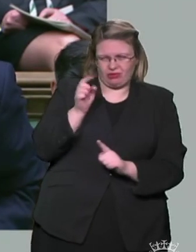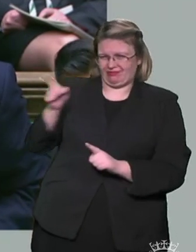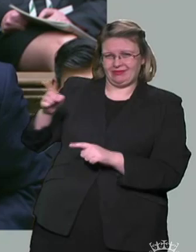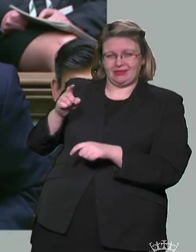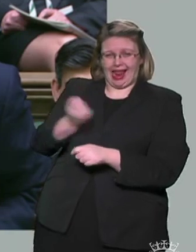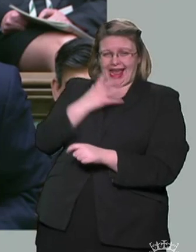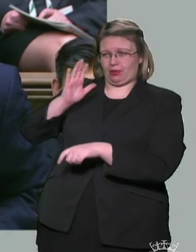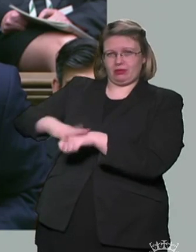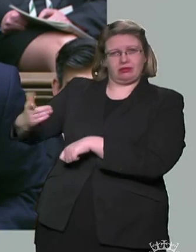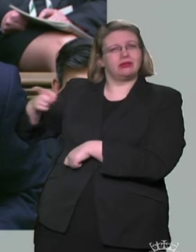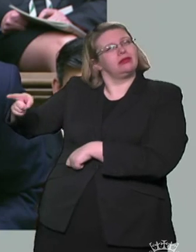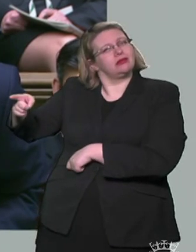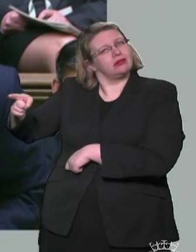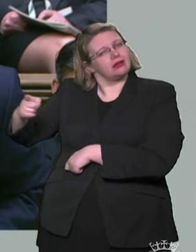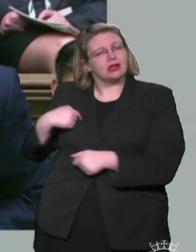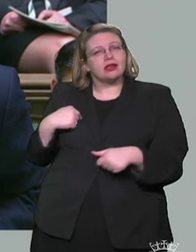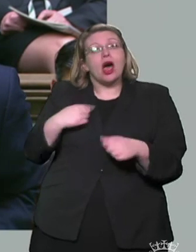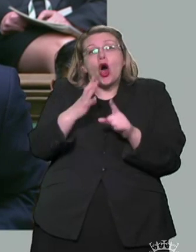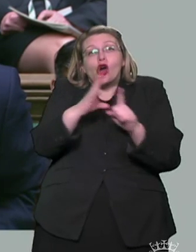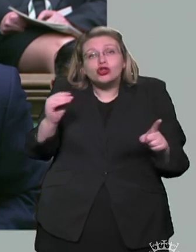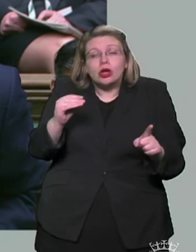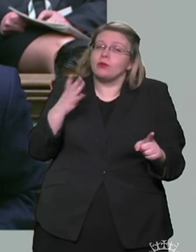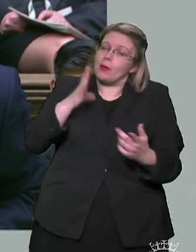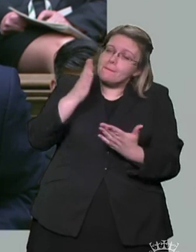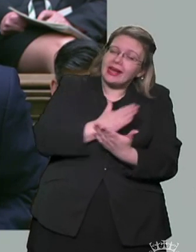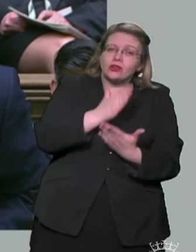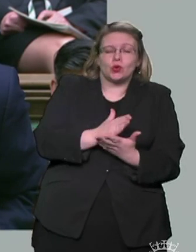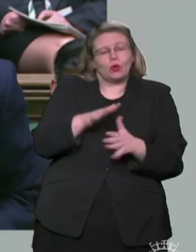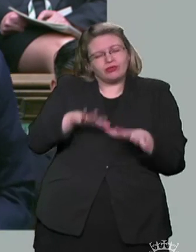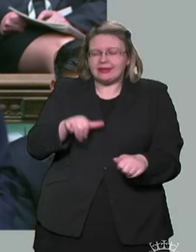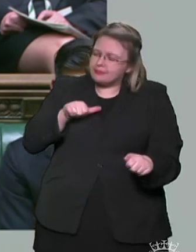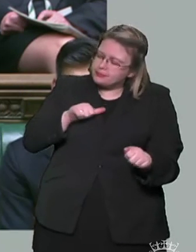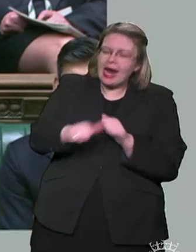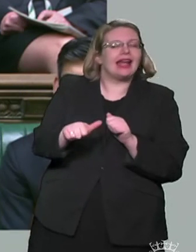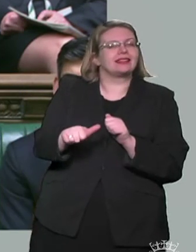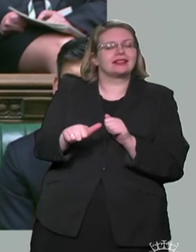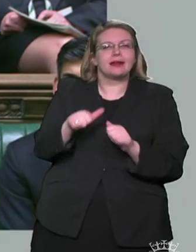We are tackling illiteracy; they did not give a damn. We are getting on with making this country the best place to invest.